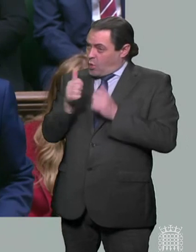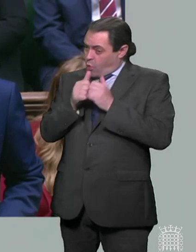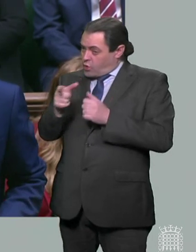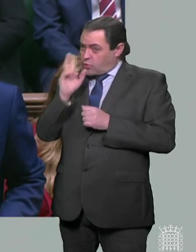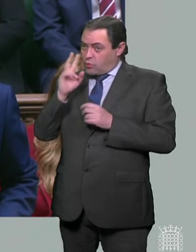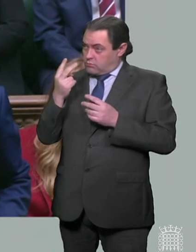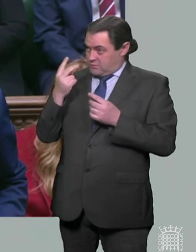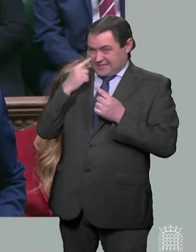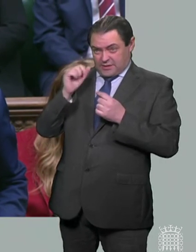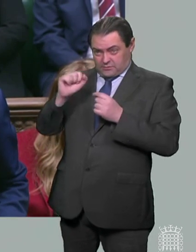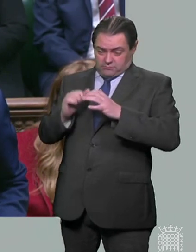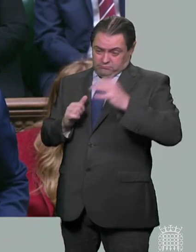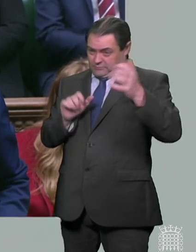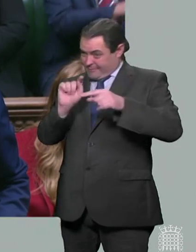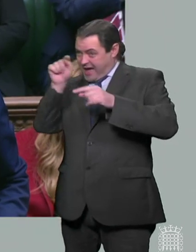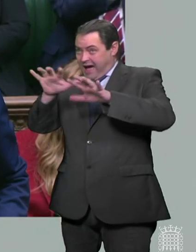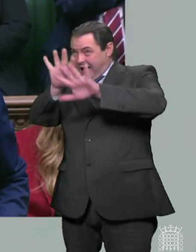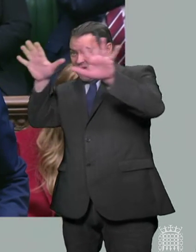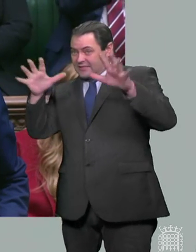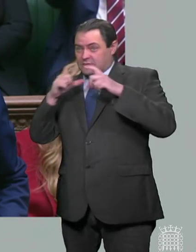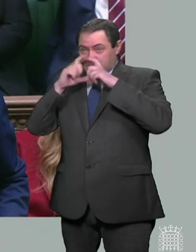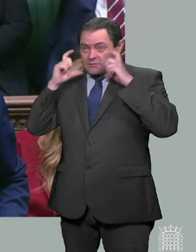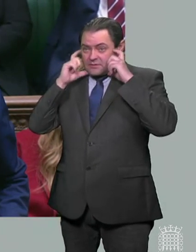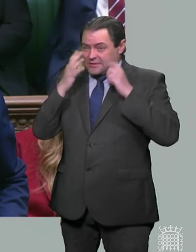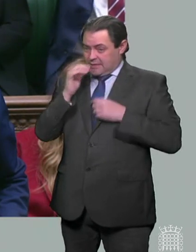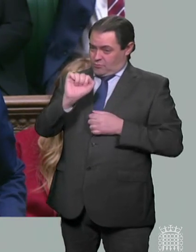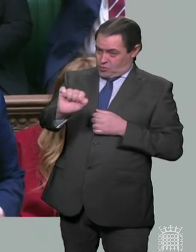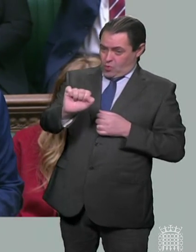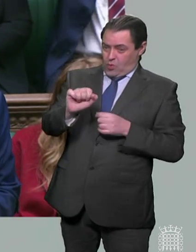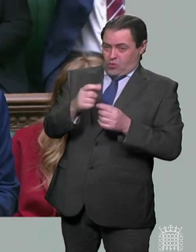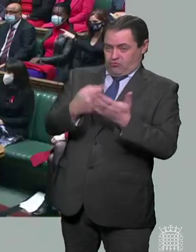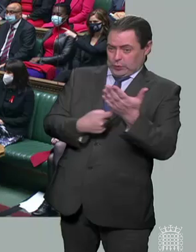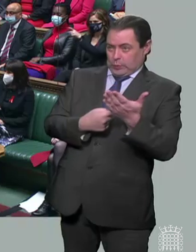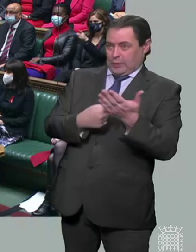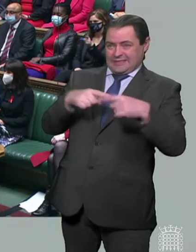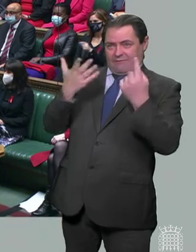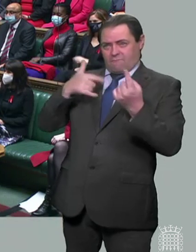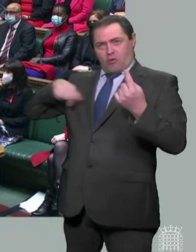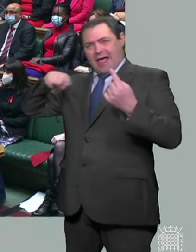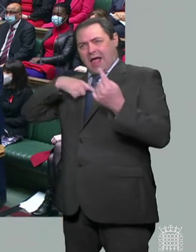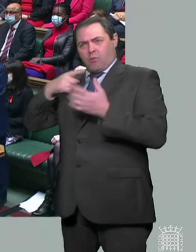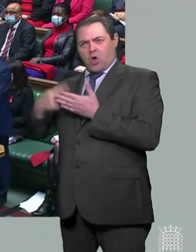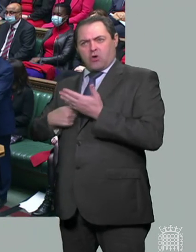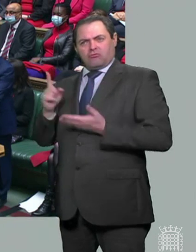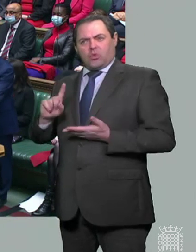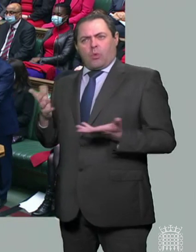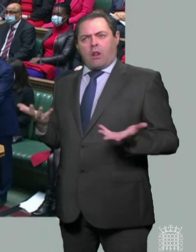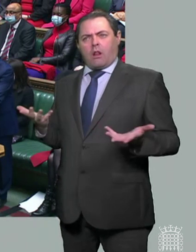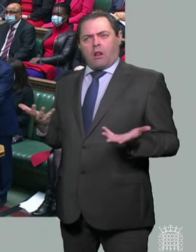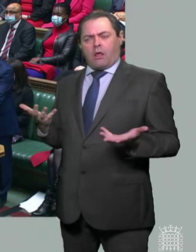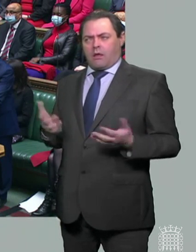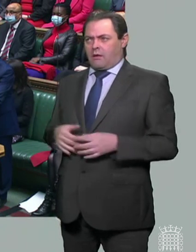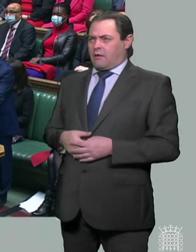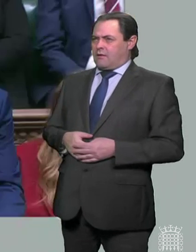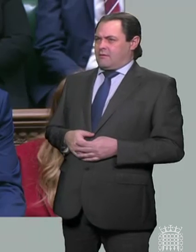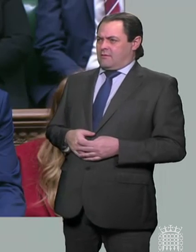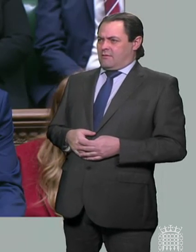As ever, there is one rule for them and another rule for everybody else.